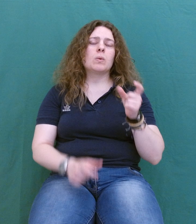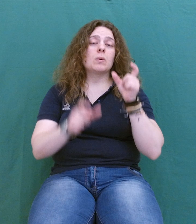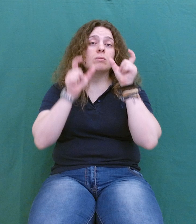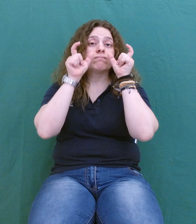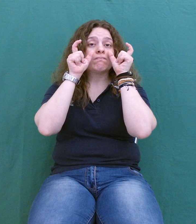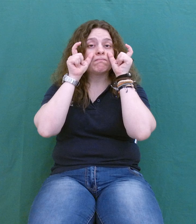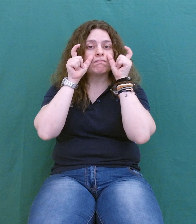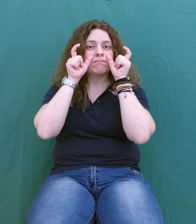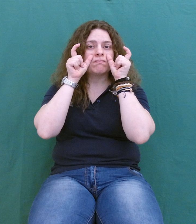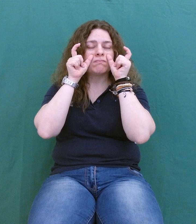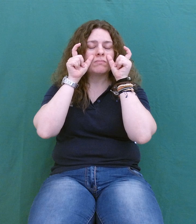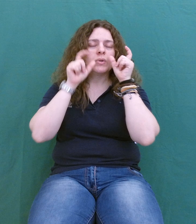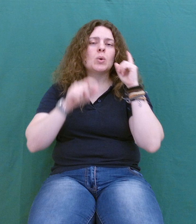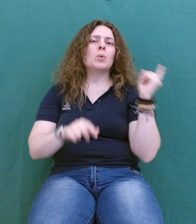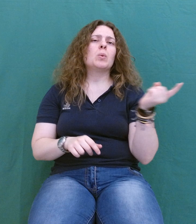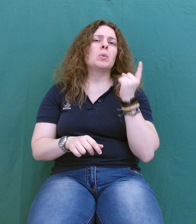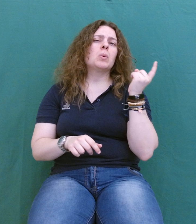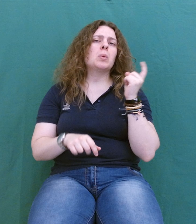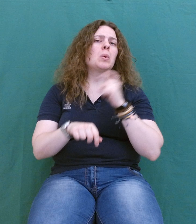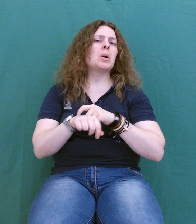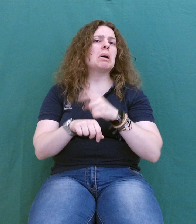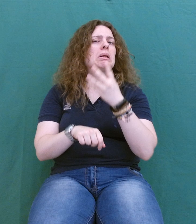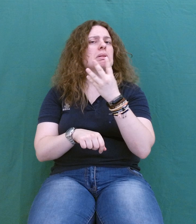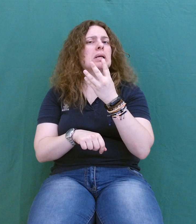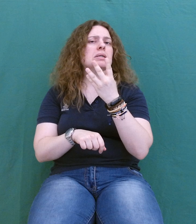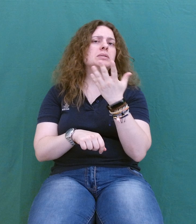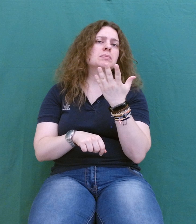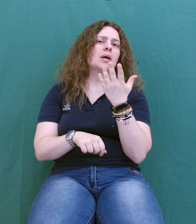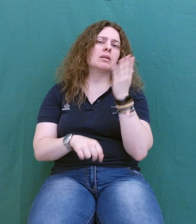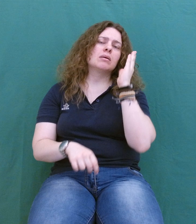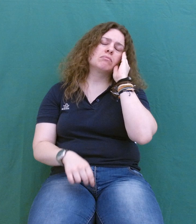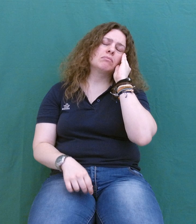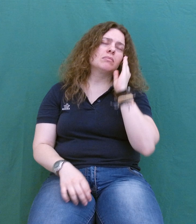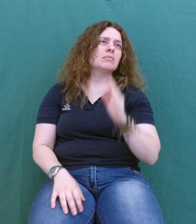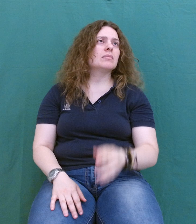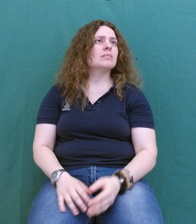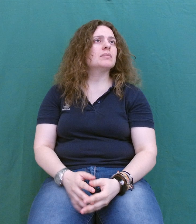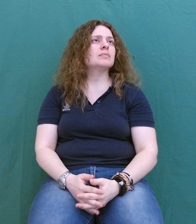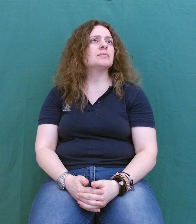ΑΥΠΝΙΑ ΣΥΝΗΘΩΣ ΩΡΑ ΤΕΣΣΕΡΕΙΣ ΠΕΝΤΕ (4-5) ΚΟΙΜΑΜΑΙ